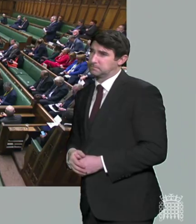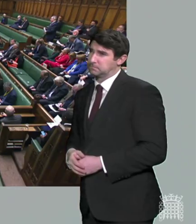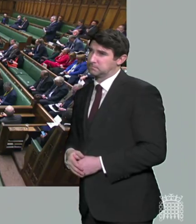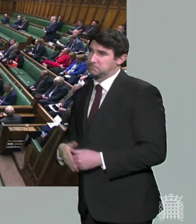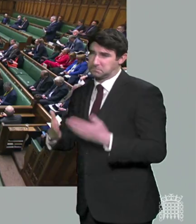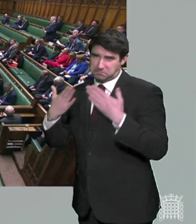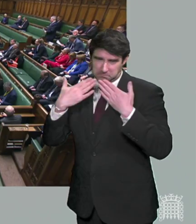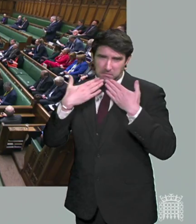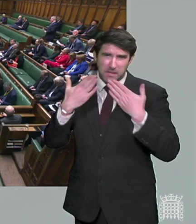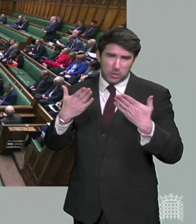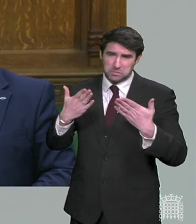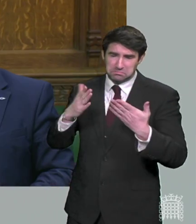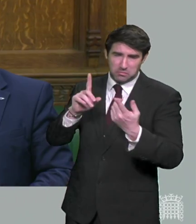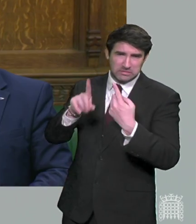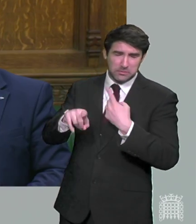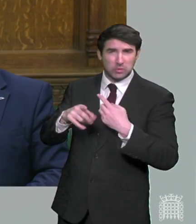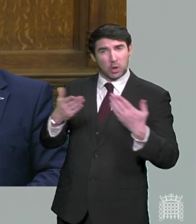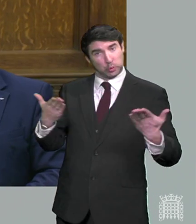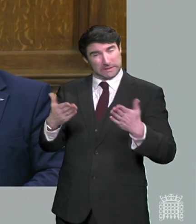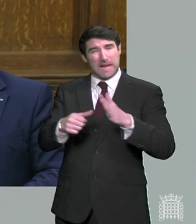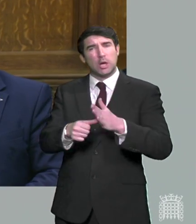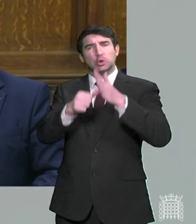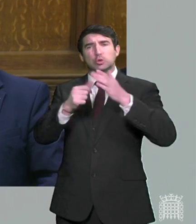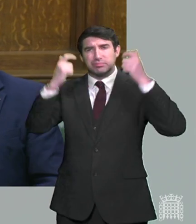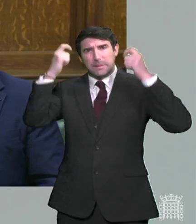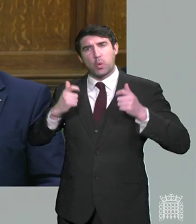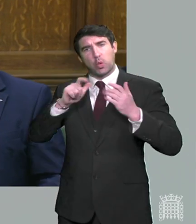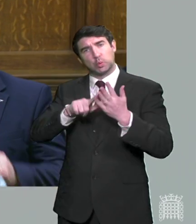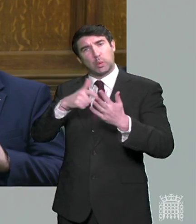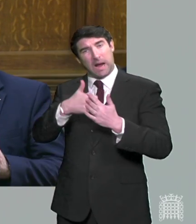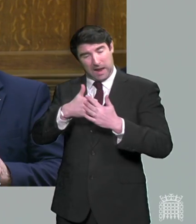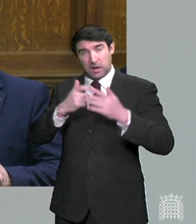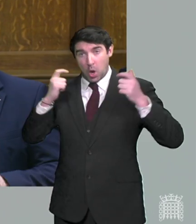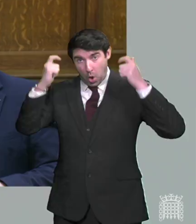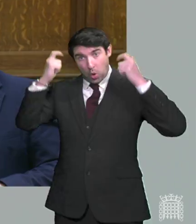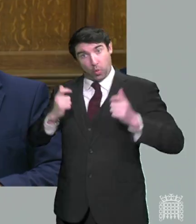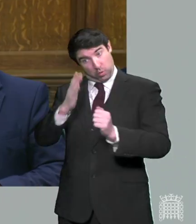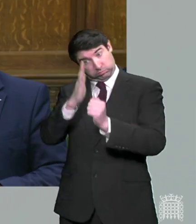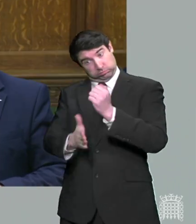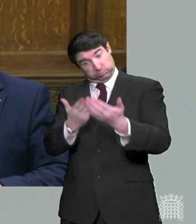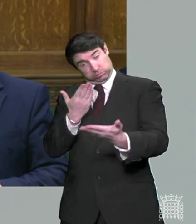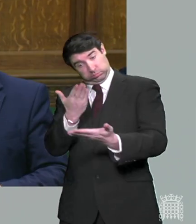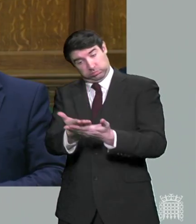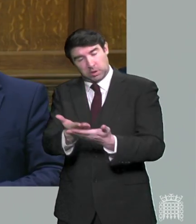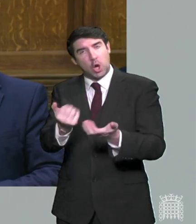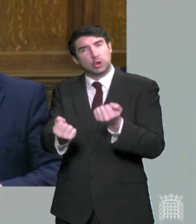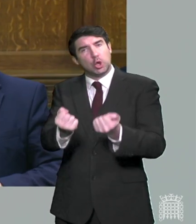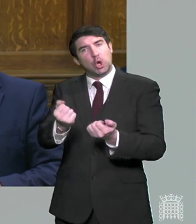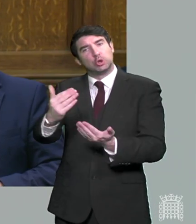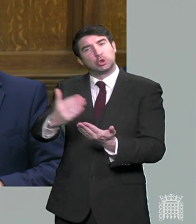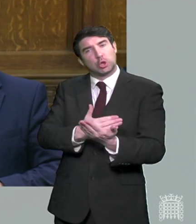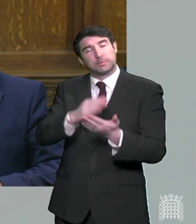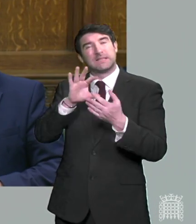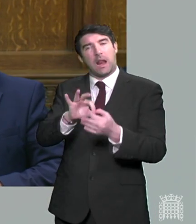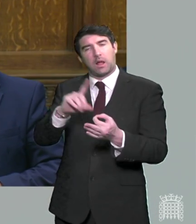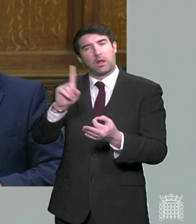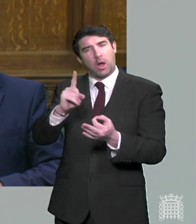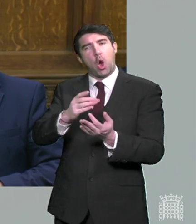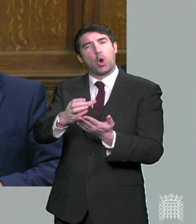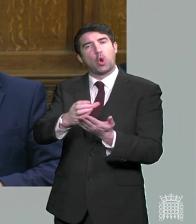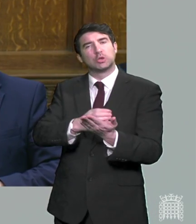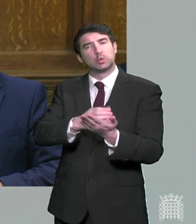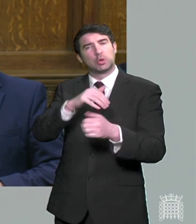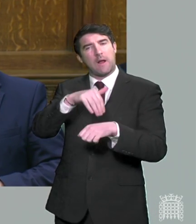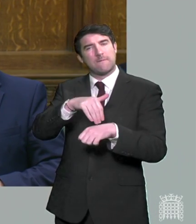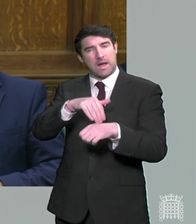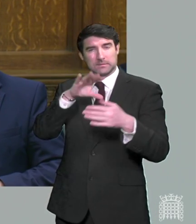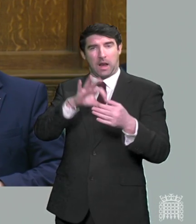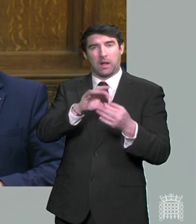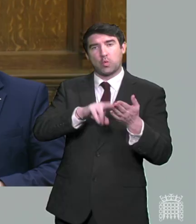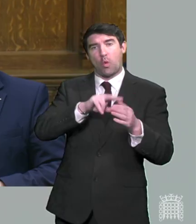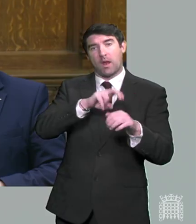He will be aware that this morning in the Supreme Court of the United Kingdom the Court has issued a judgment in relation to the constitutional implications of the protocol.